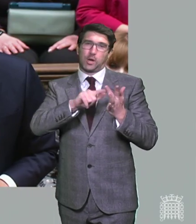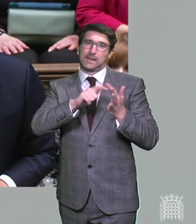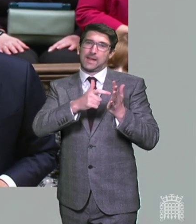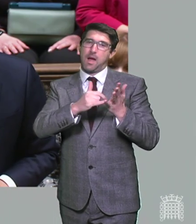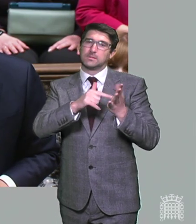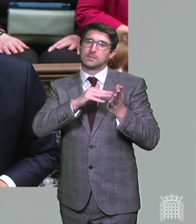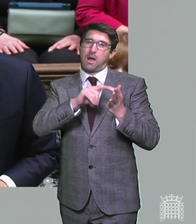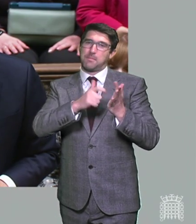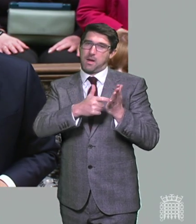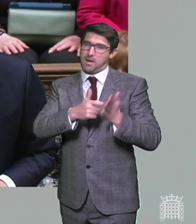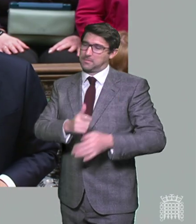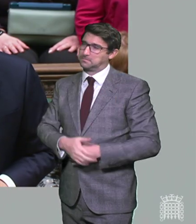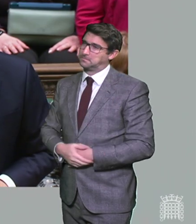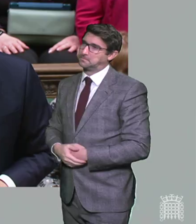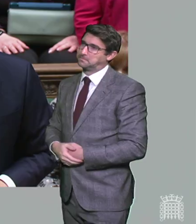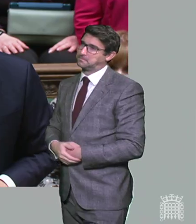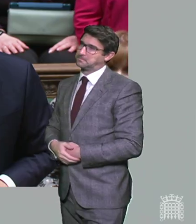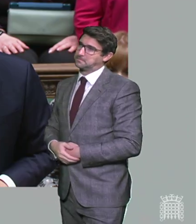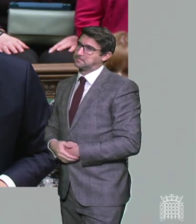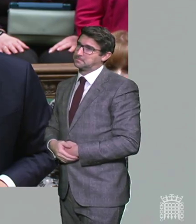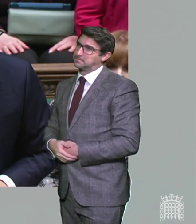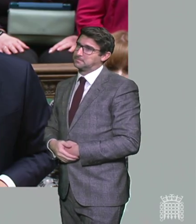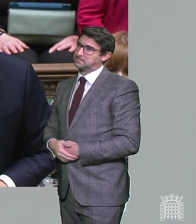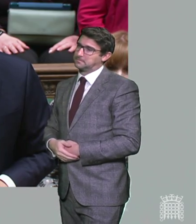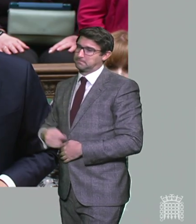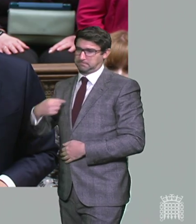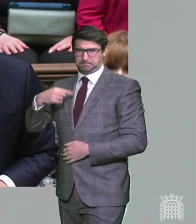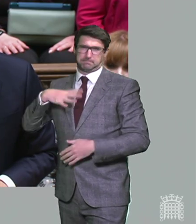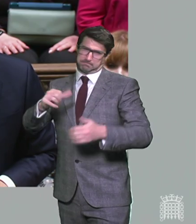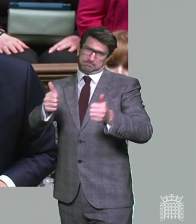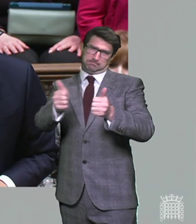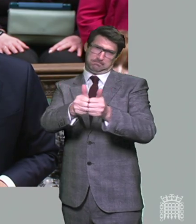May I join the Prime Minister in her comments about Sir David?